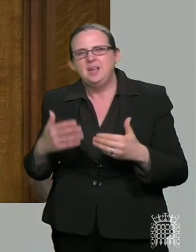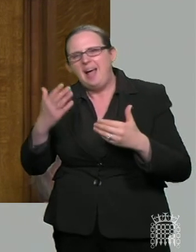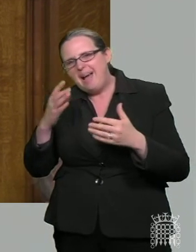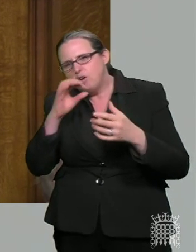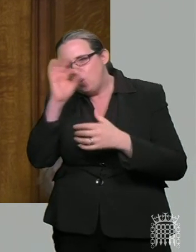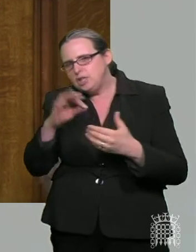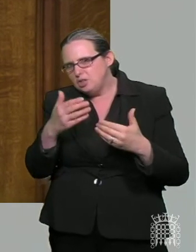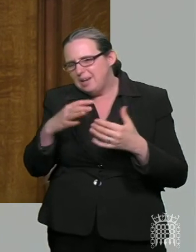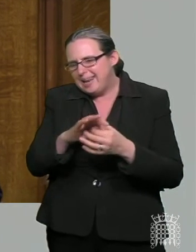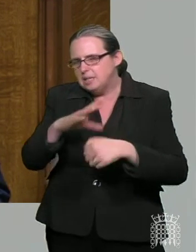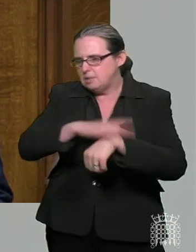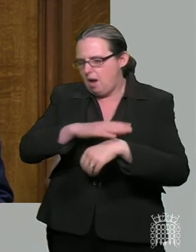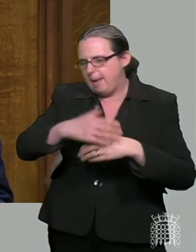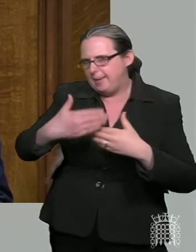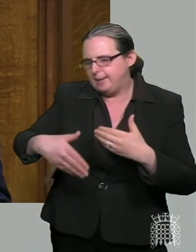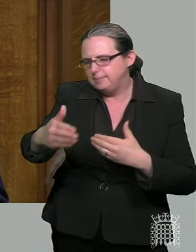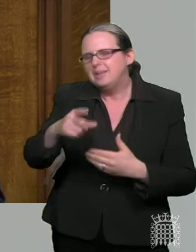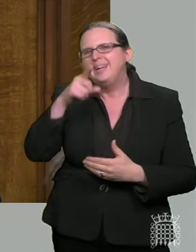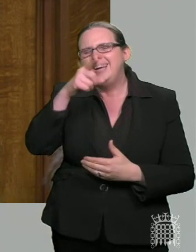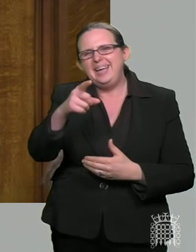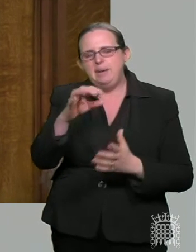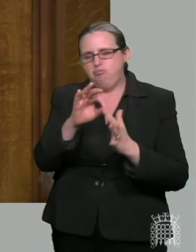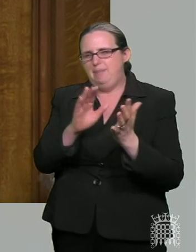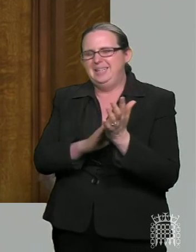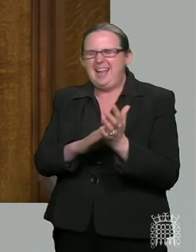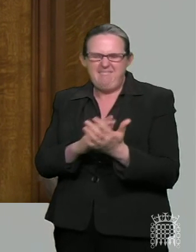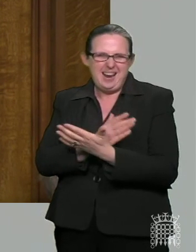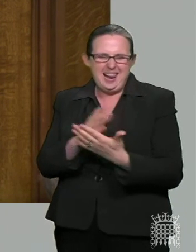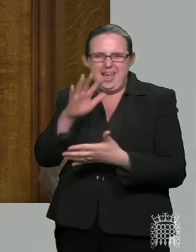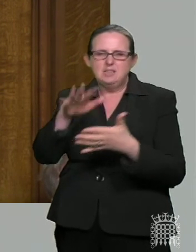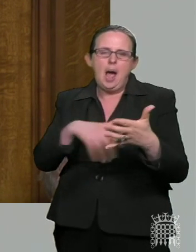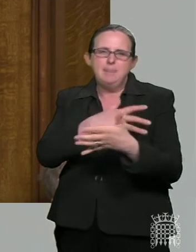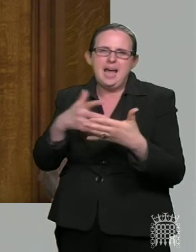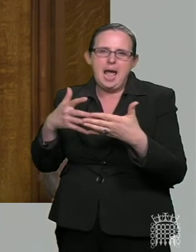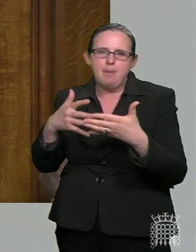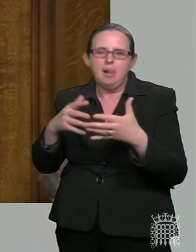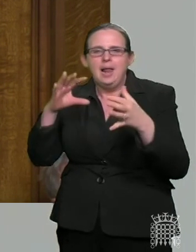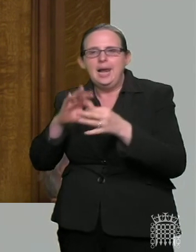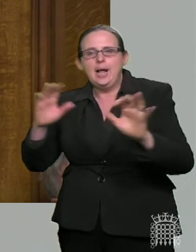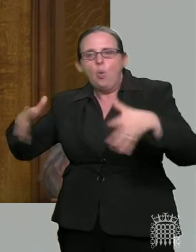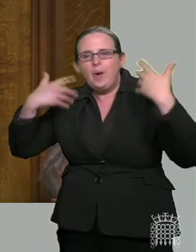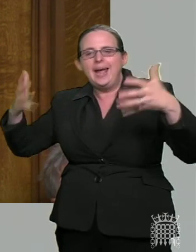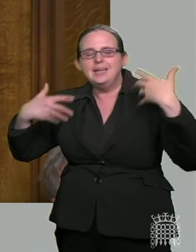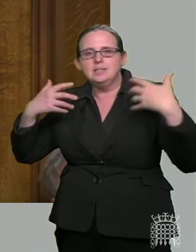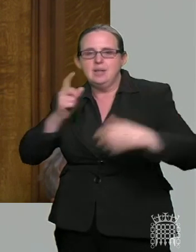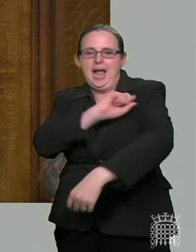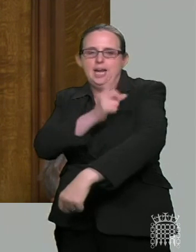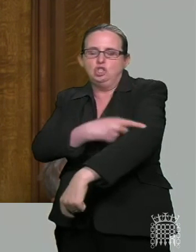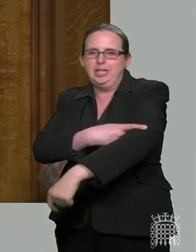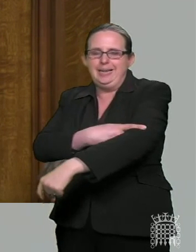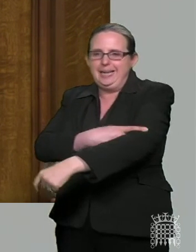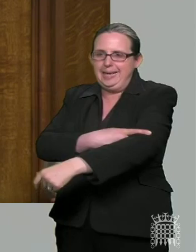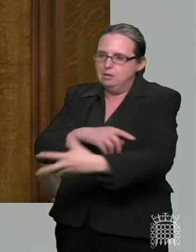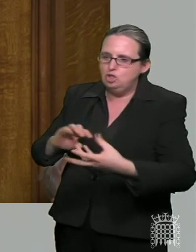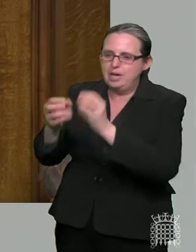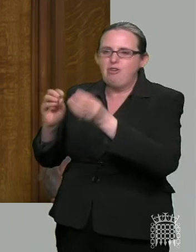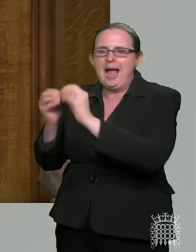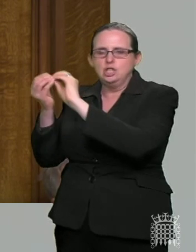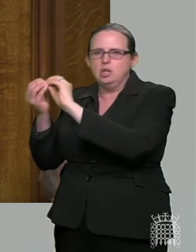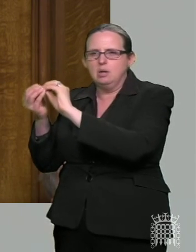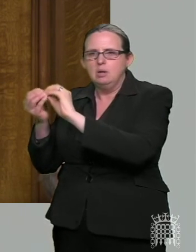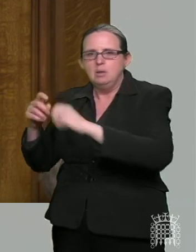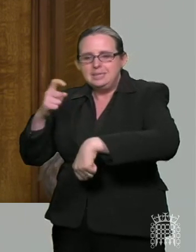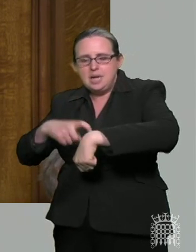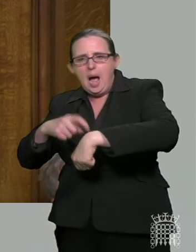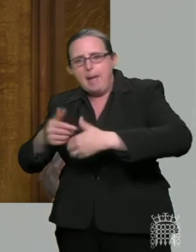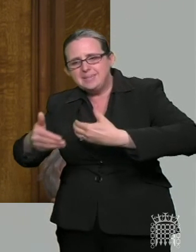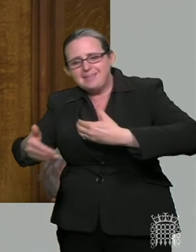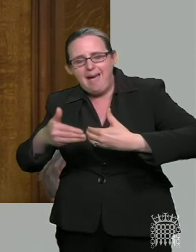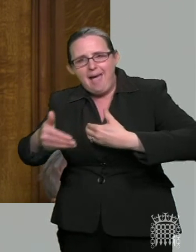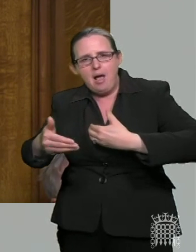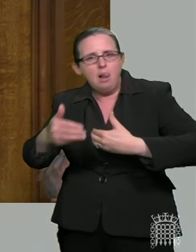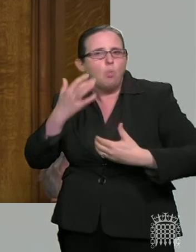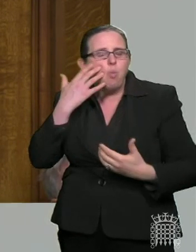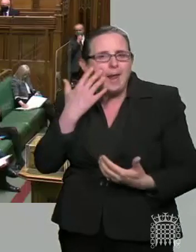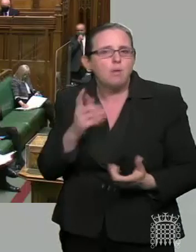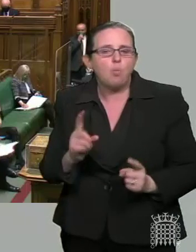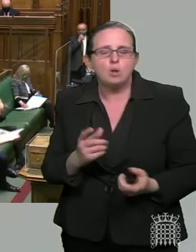Given that he has already set out an ambitious and clear timetable for increasing offshore wind generation, will he now come out with an equally ambitious timetable for delivering an offshore grid?